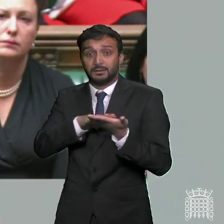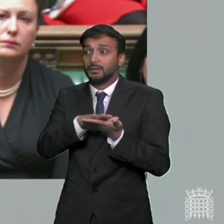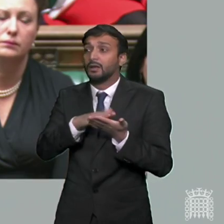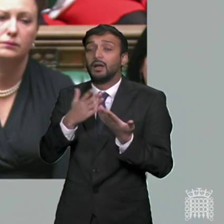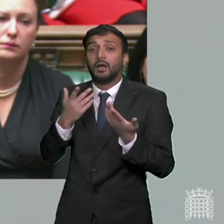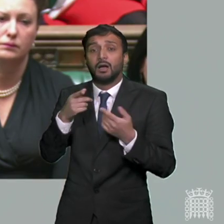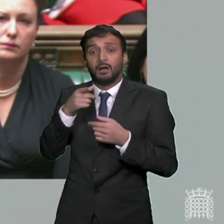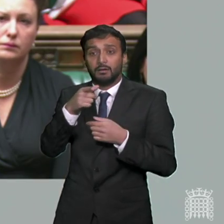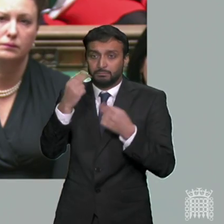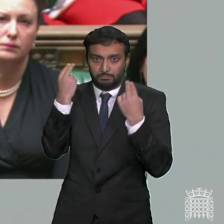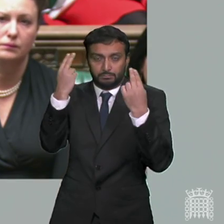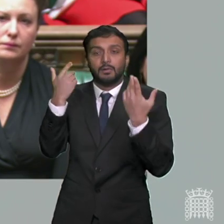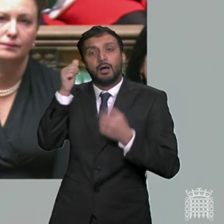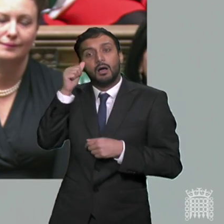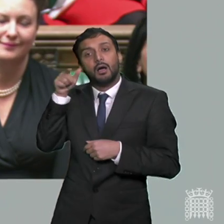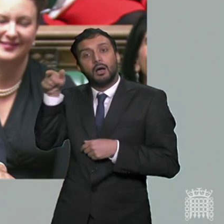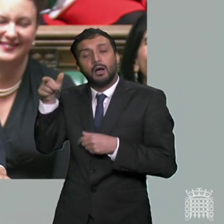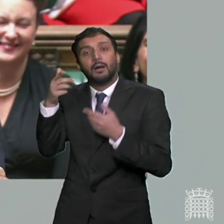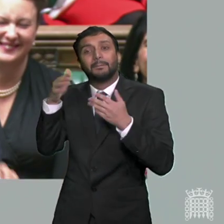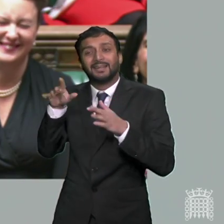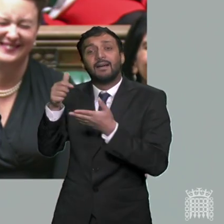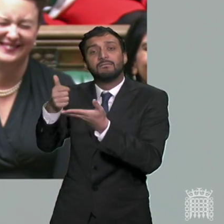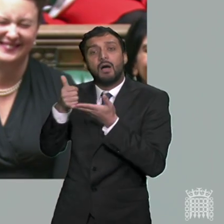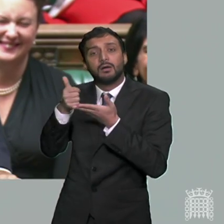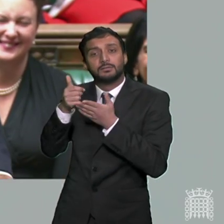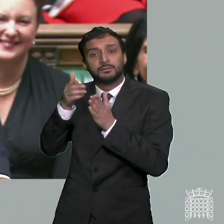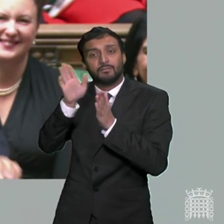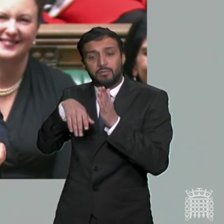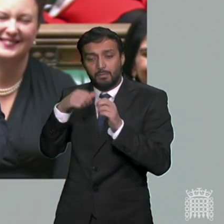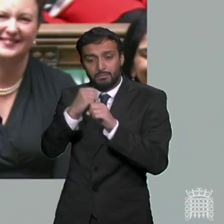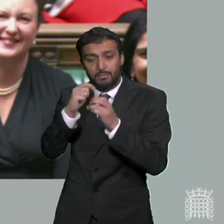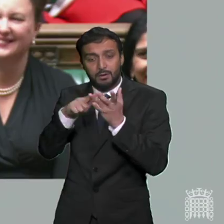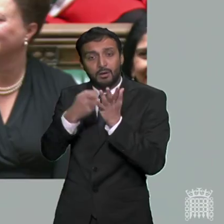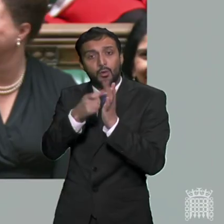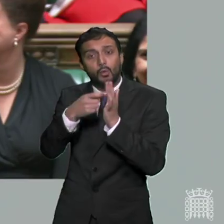I know that he has taken some advice from Gordon Brown lately.